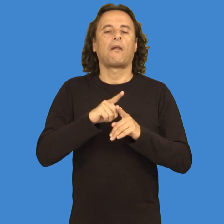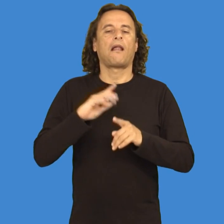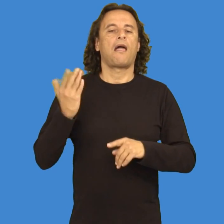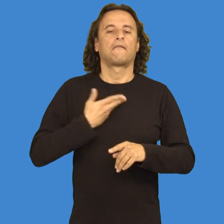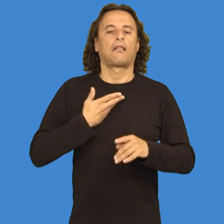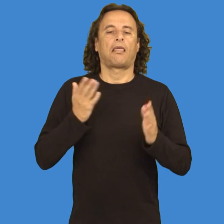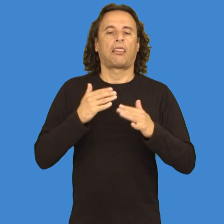afectar